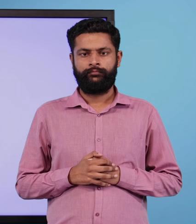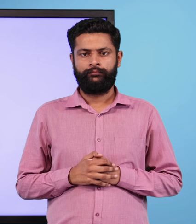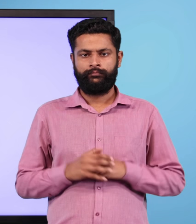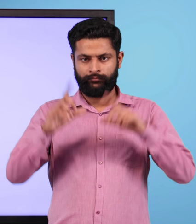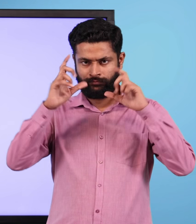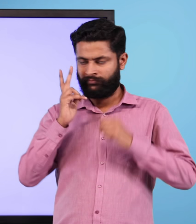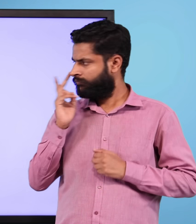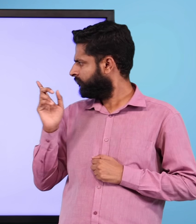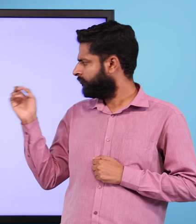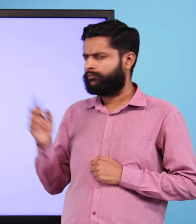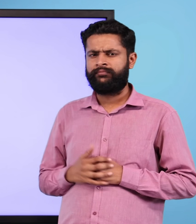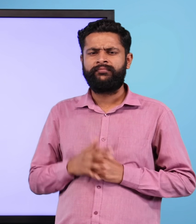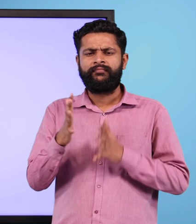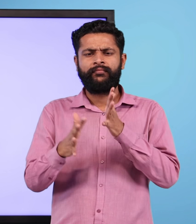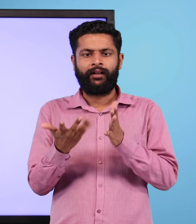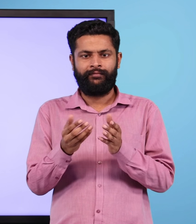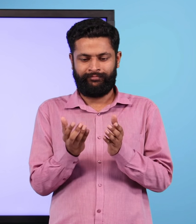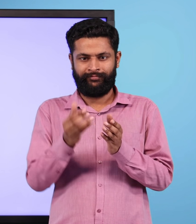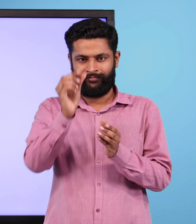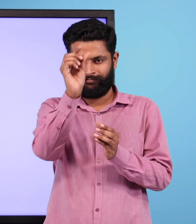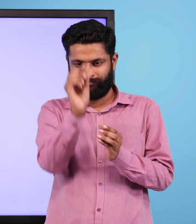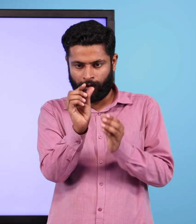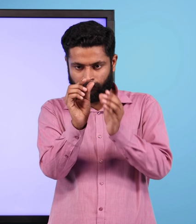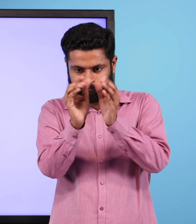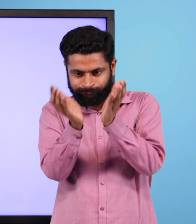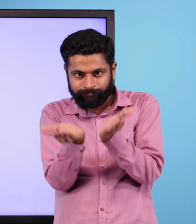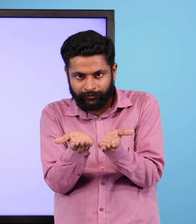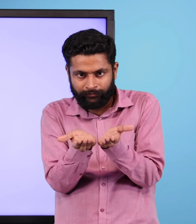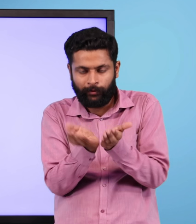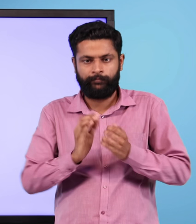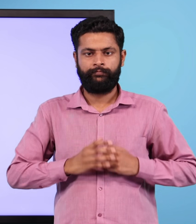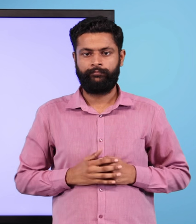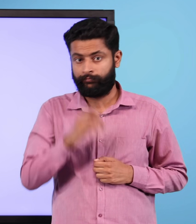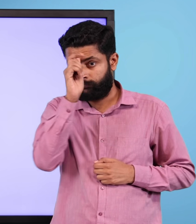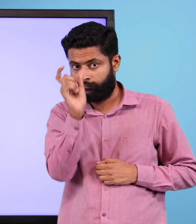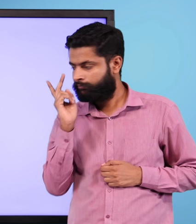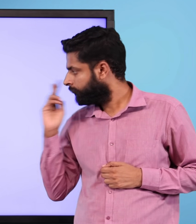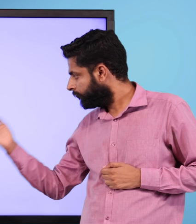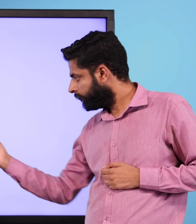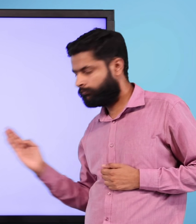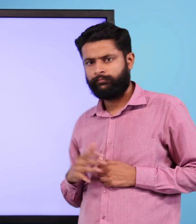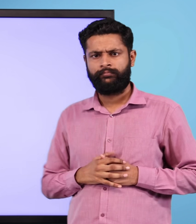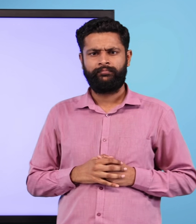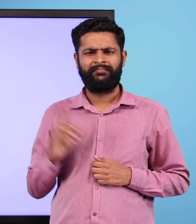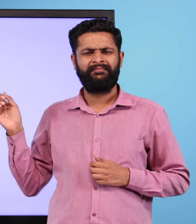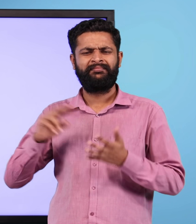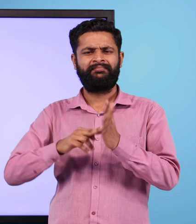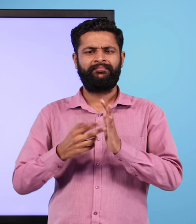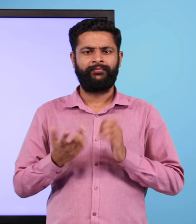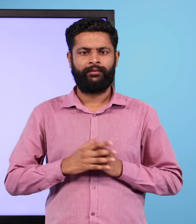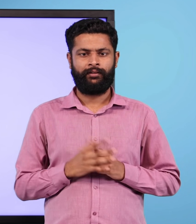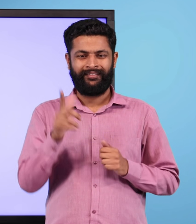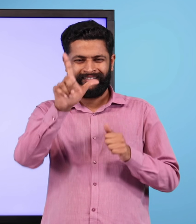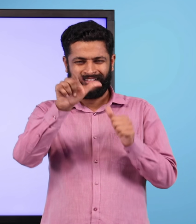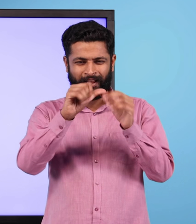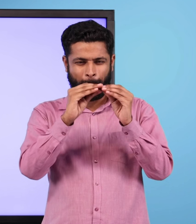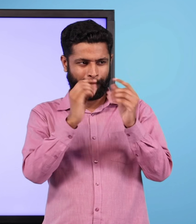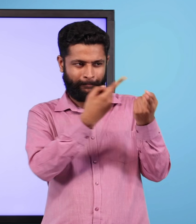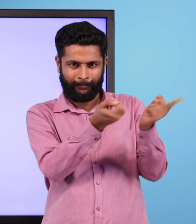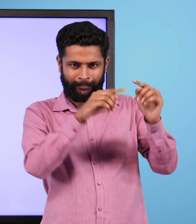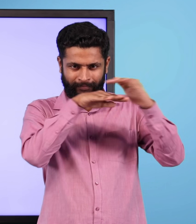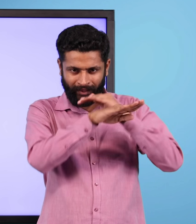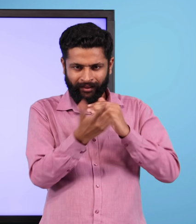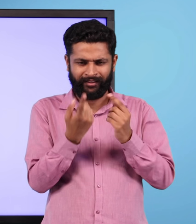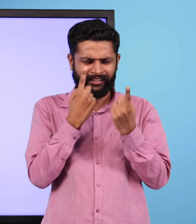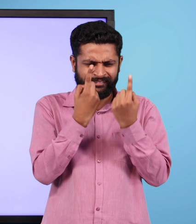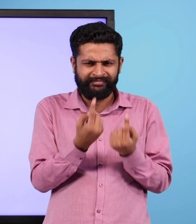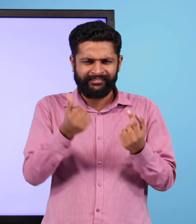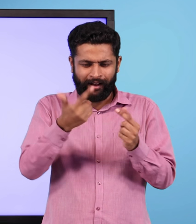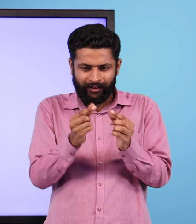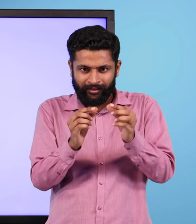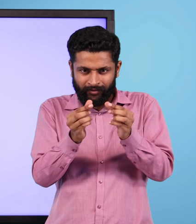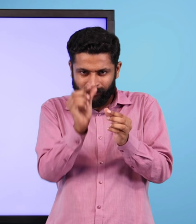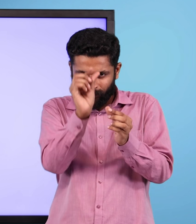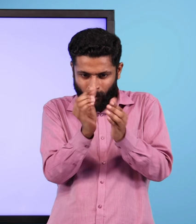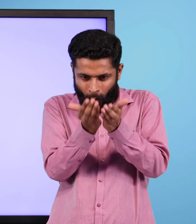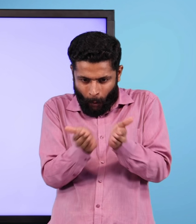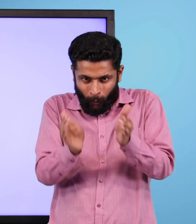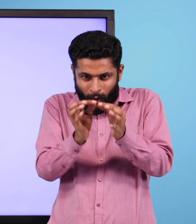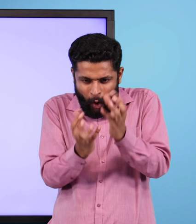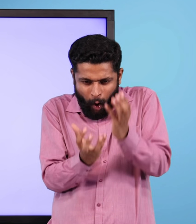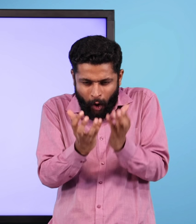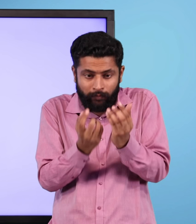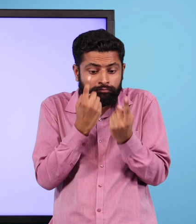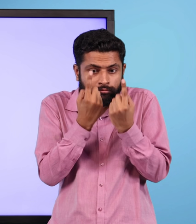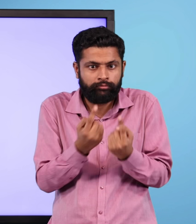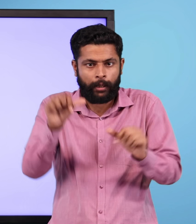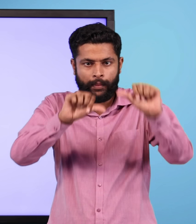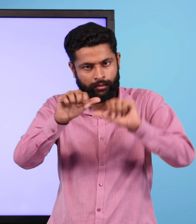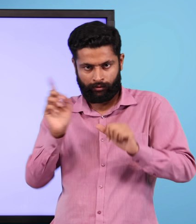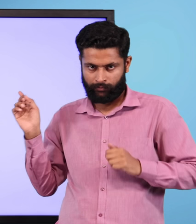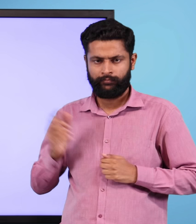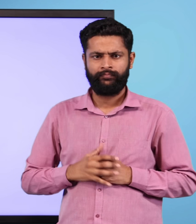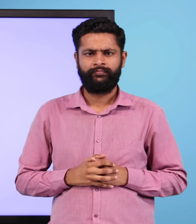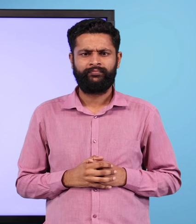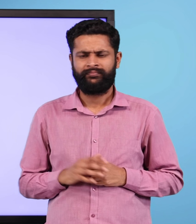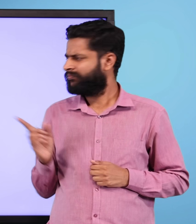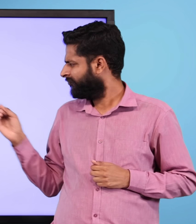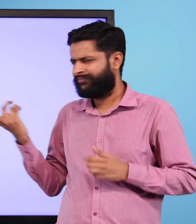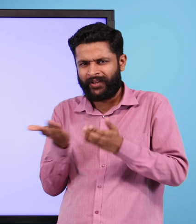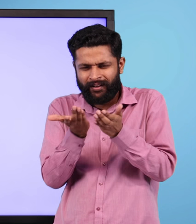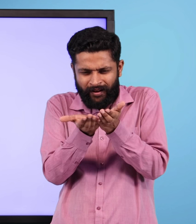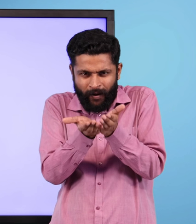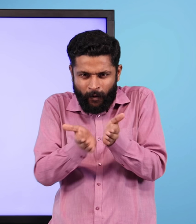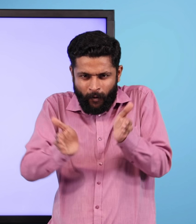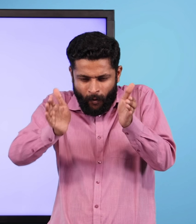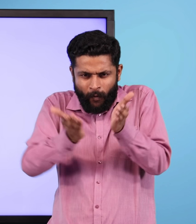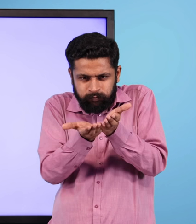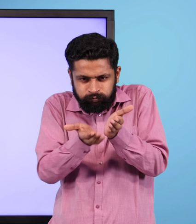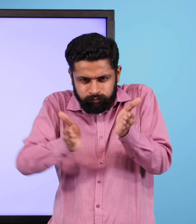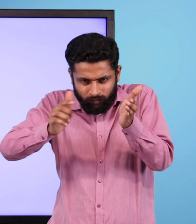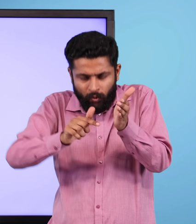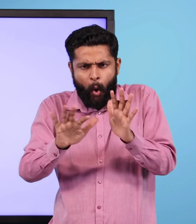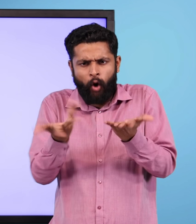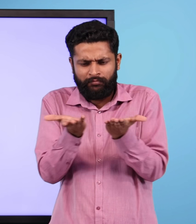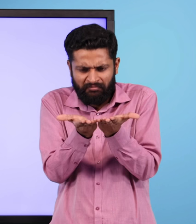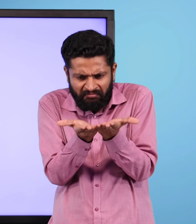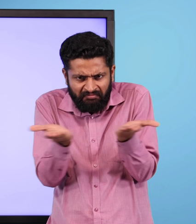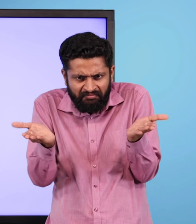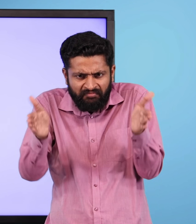Flask This is the sign for flask. A flask is used in laboratories to conduct experiments. It can be round bottomed, flat bottomed, etc.